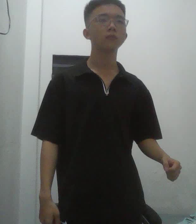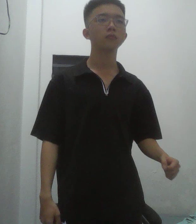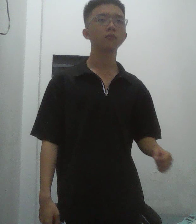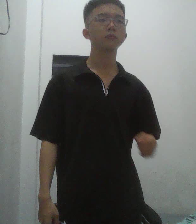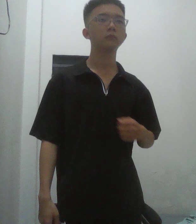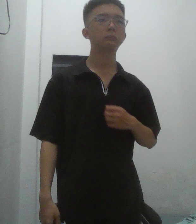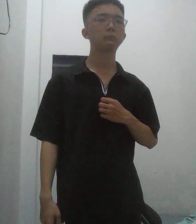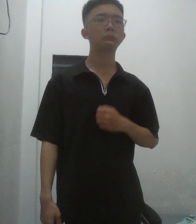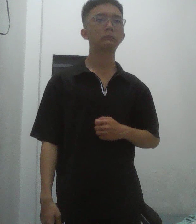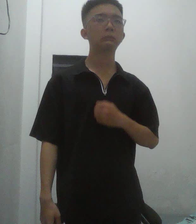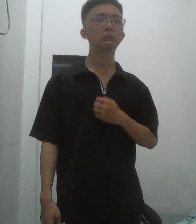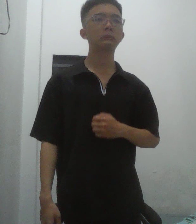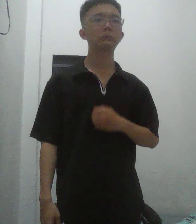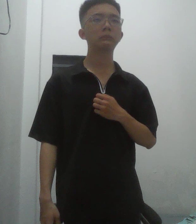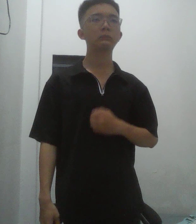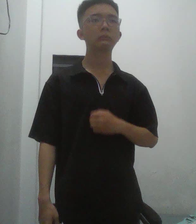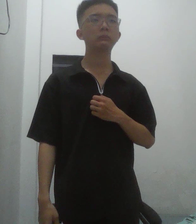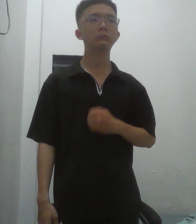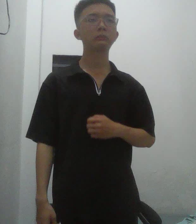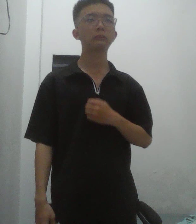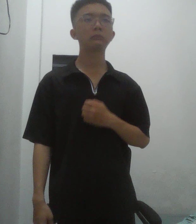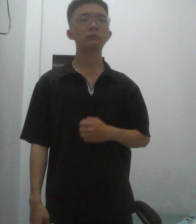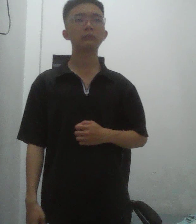ghen